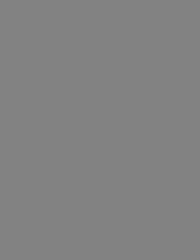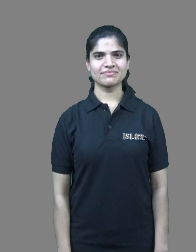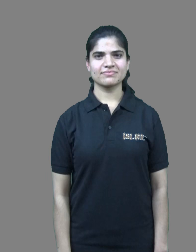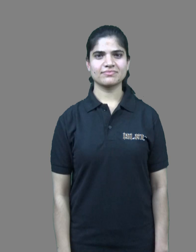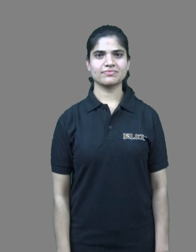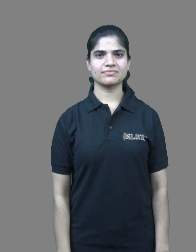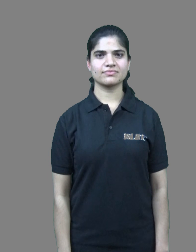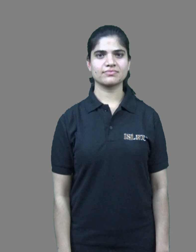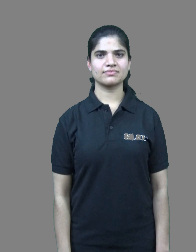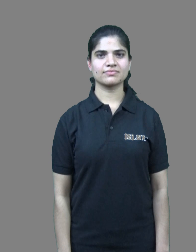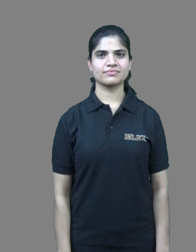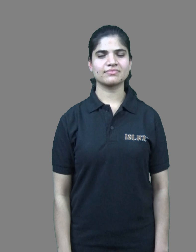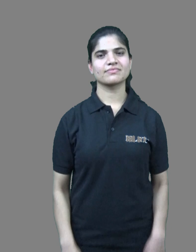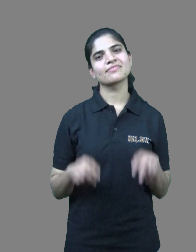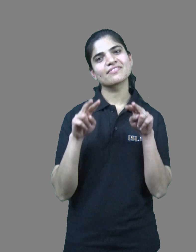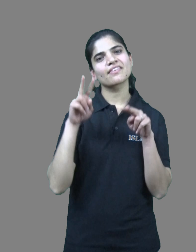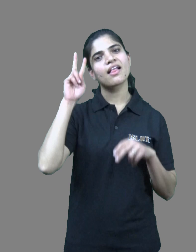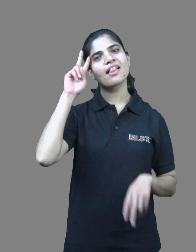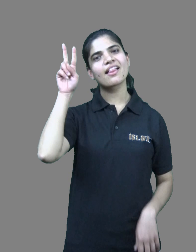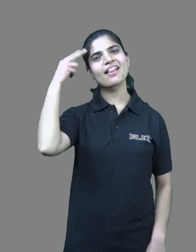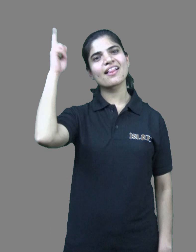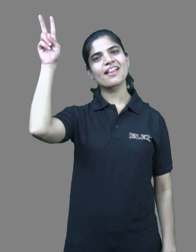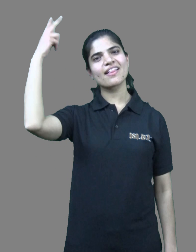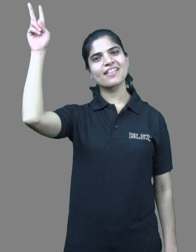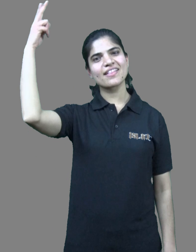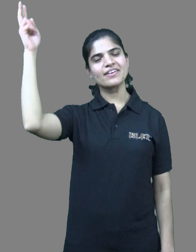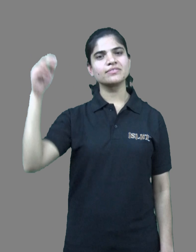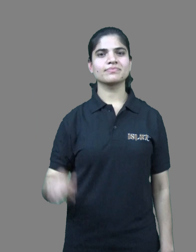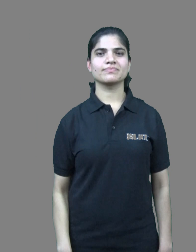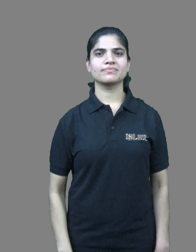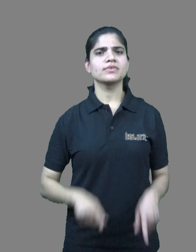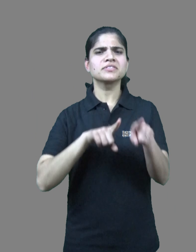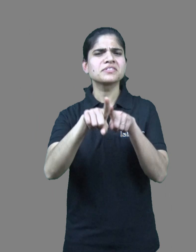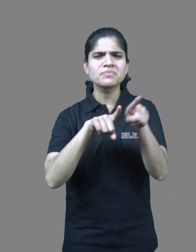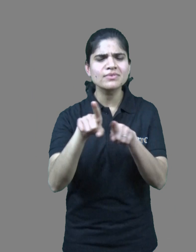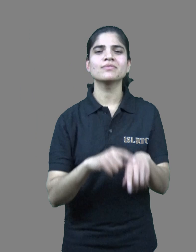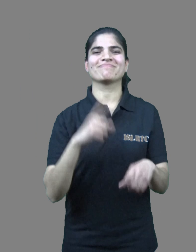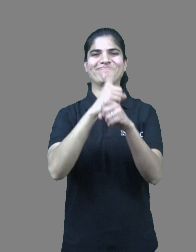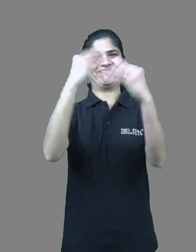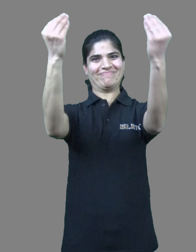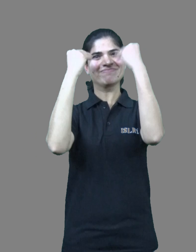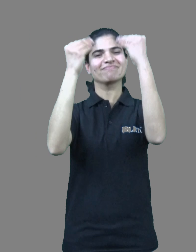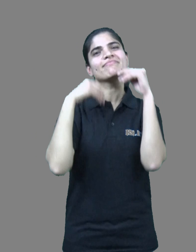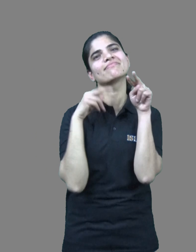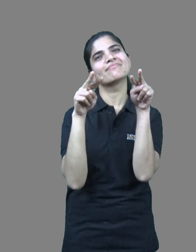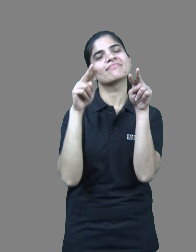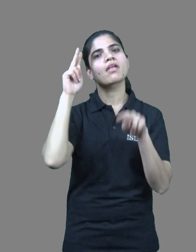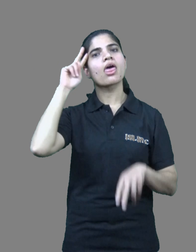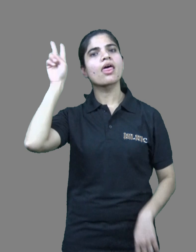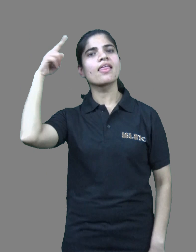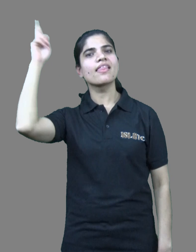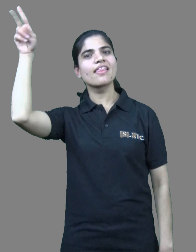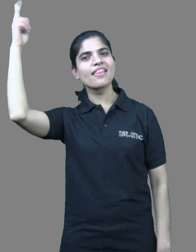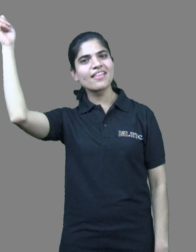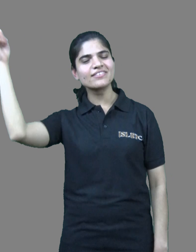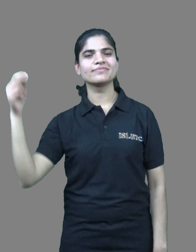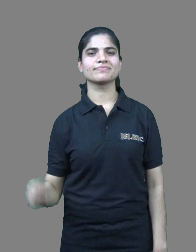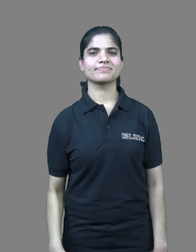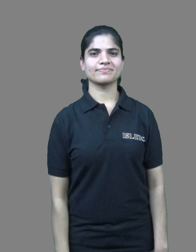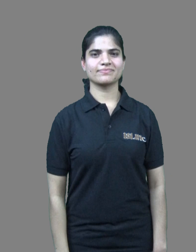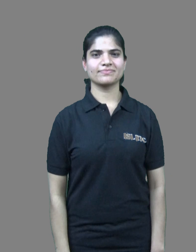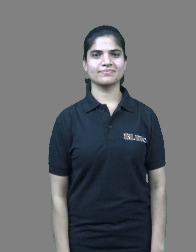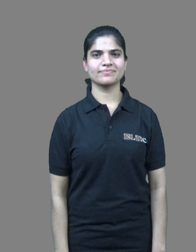Daydream